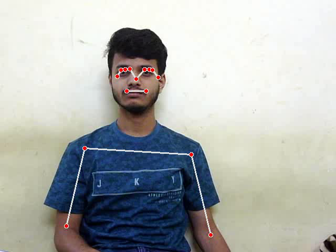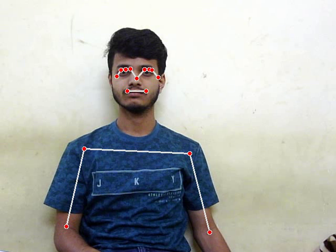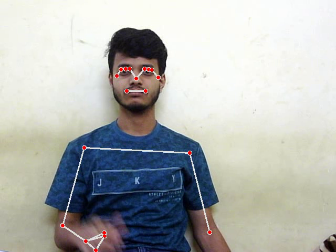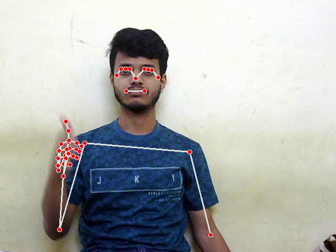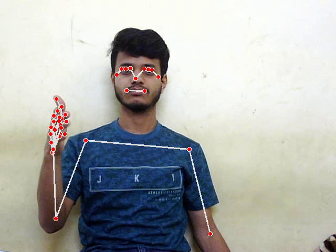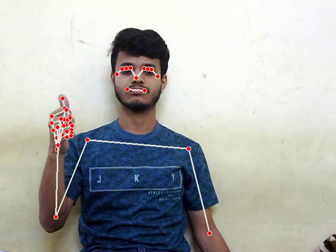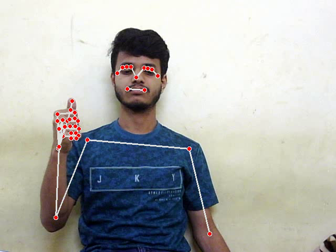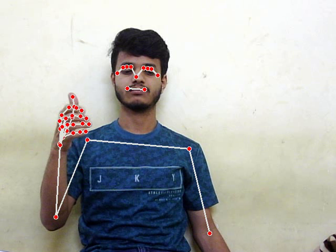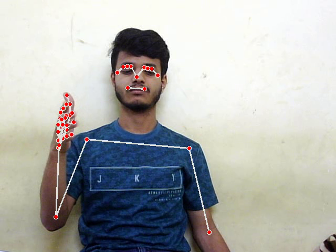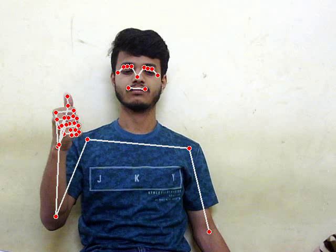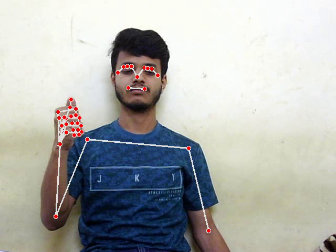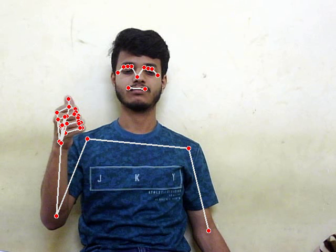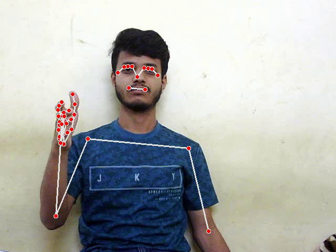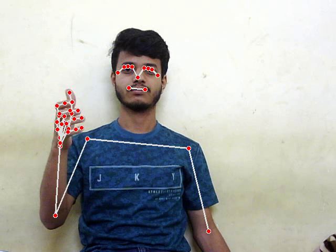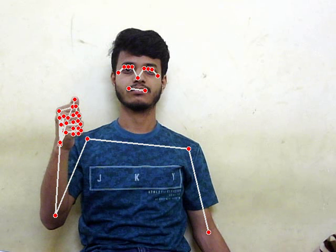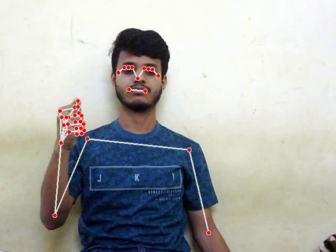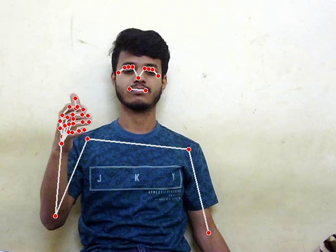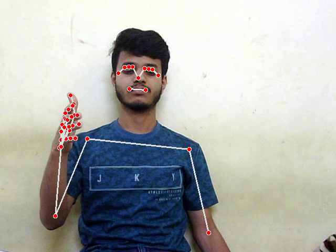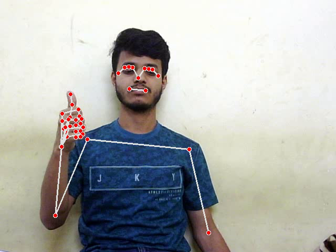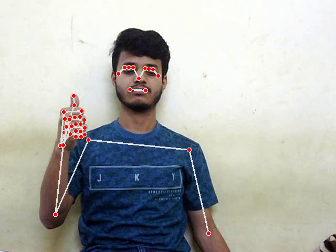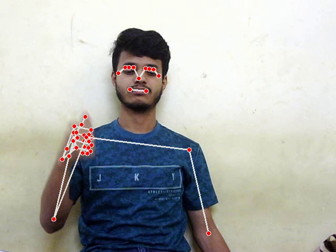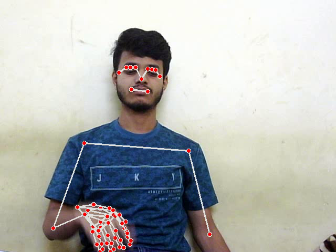milk